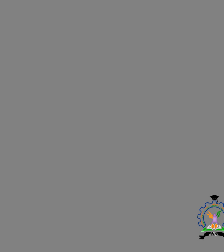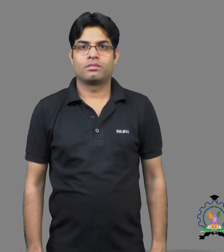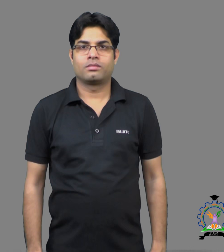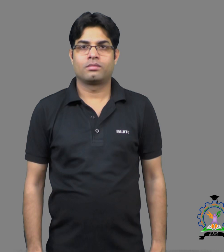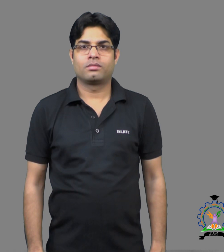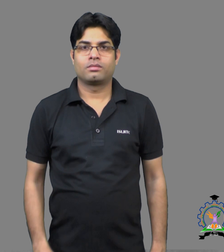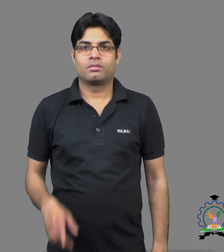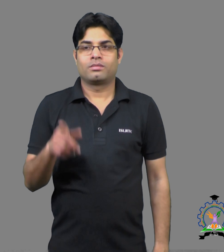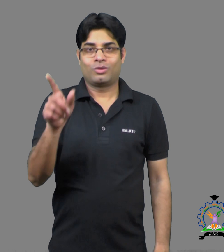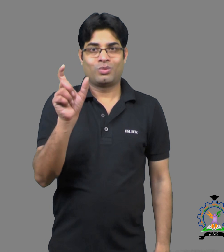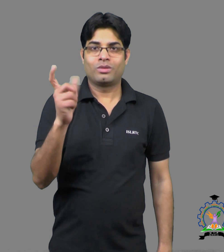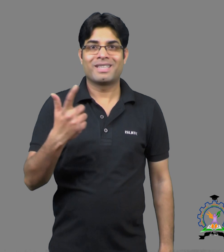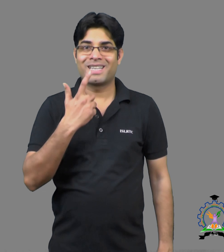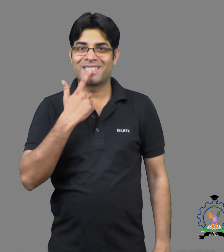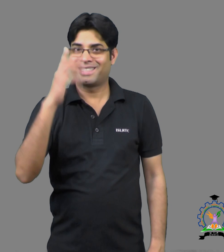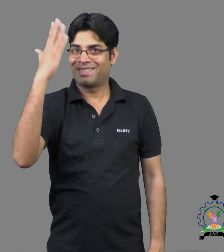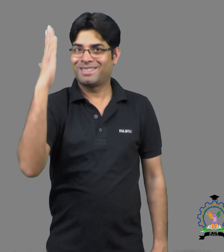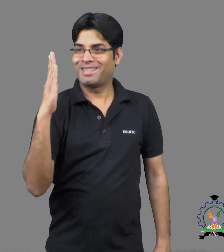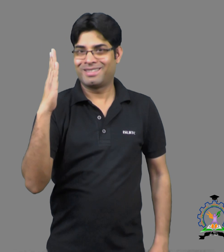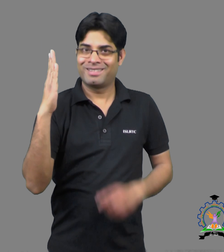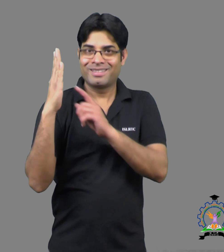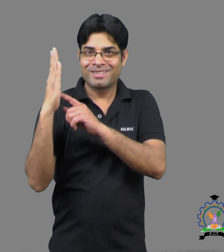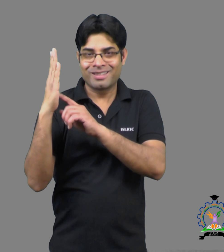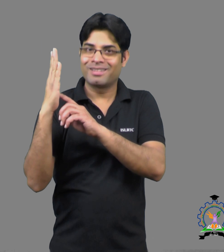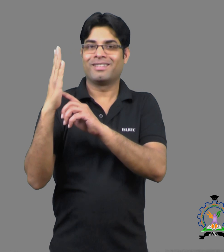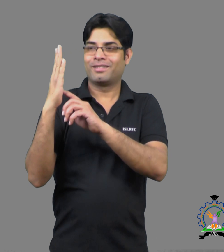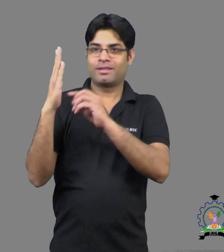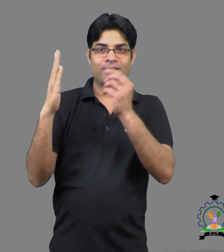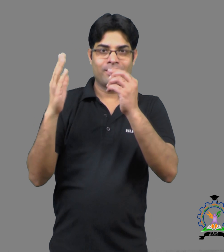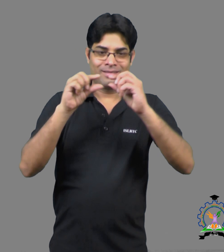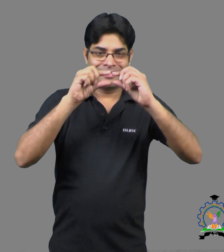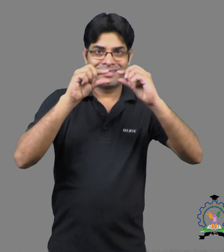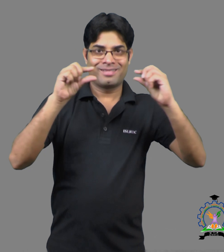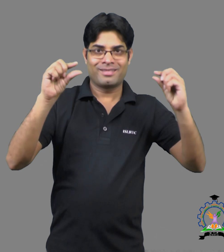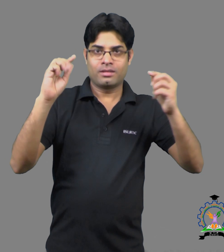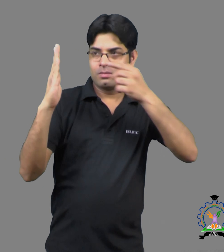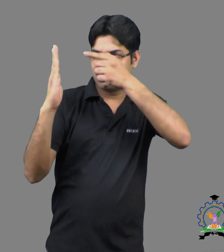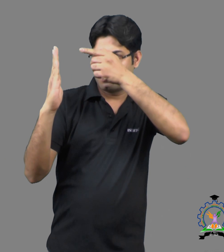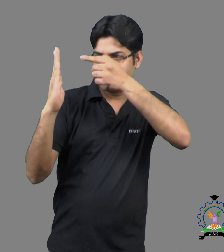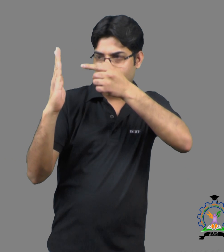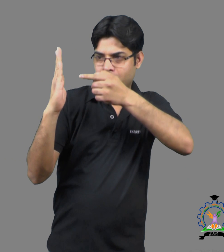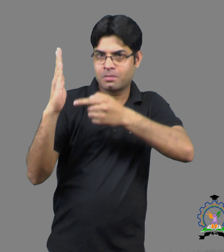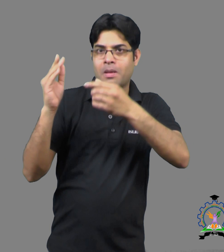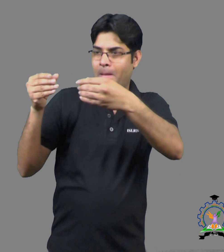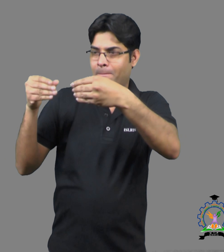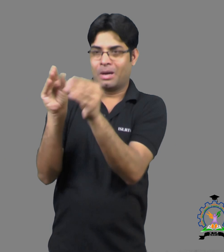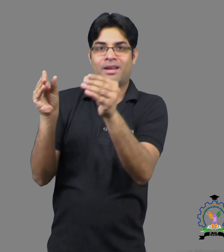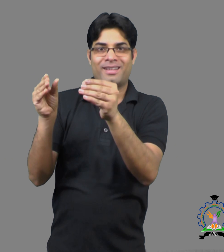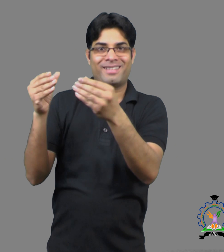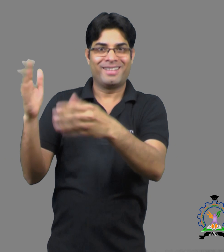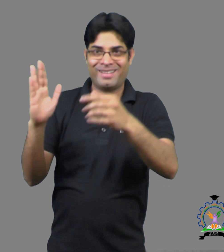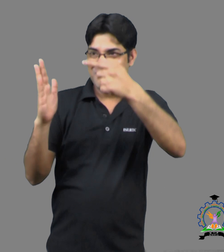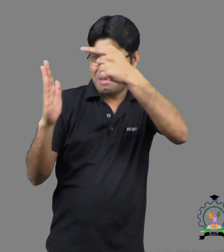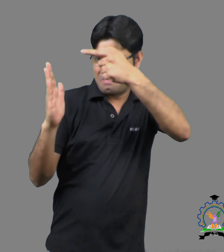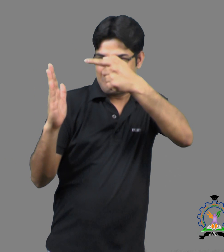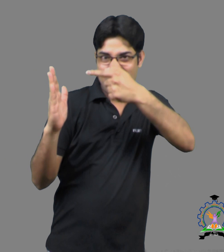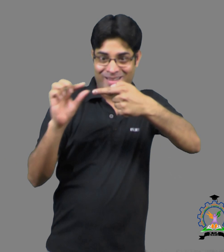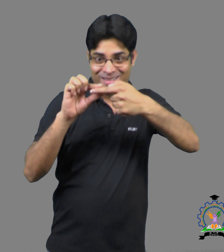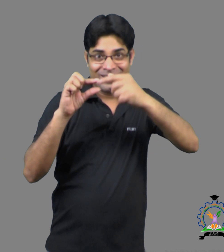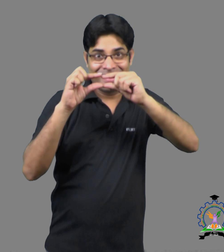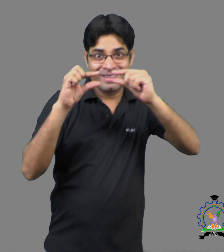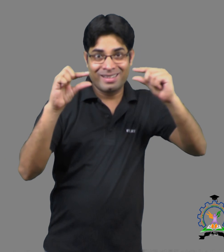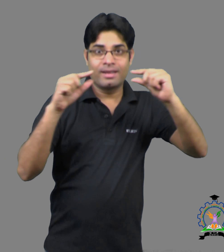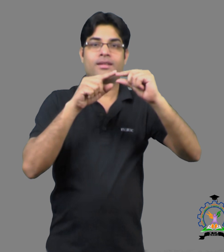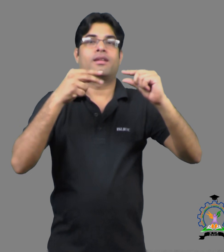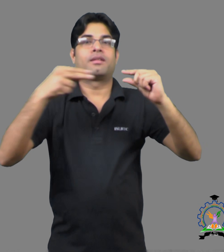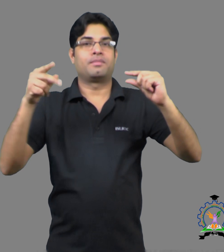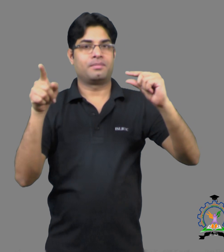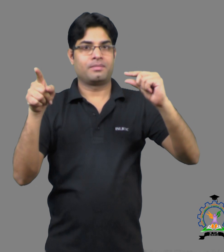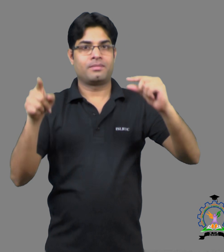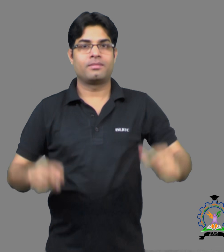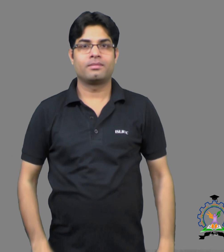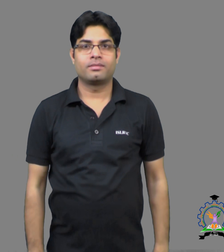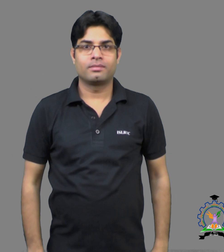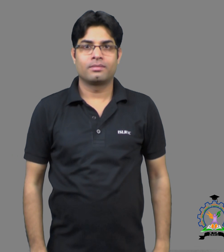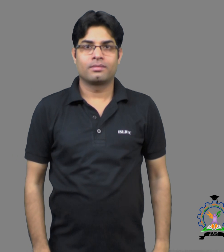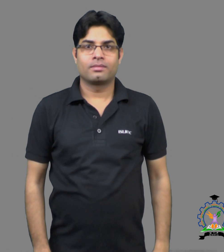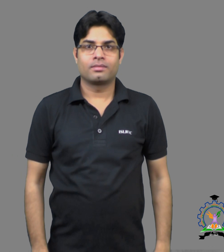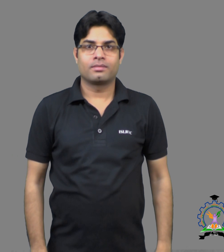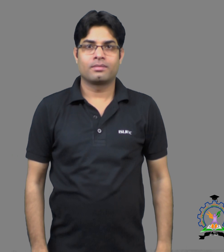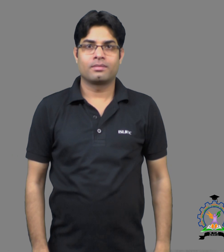Glass Cutter